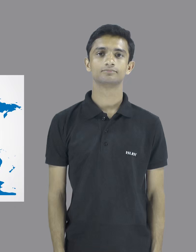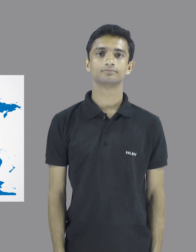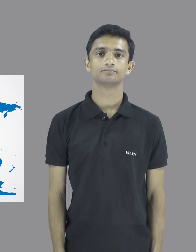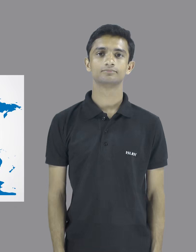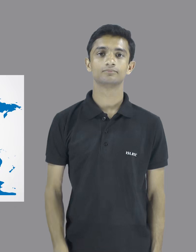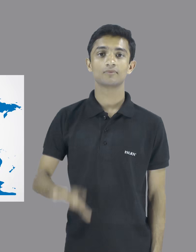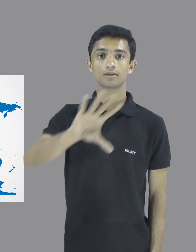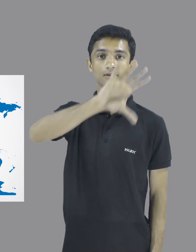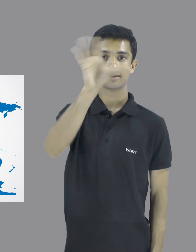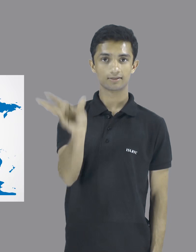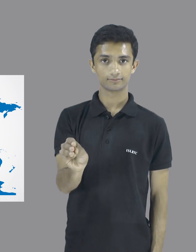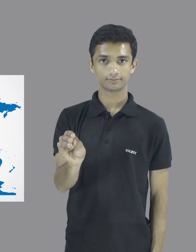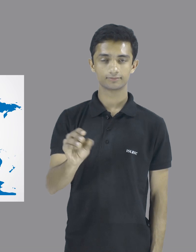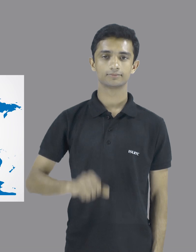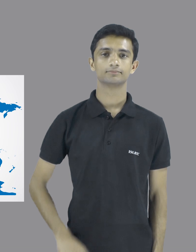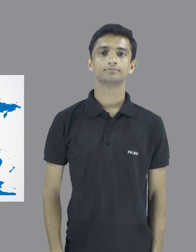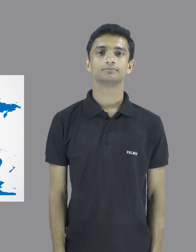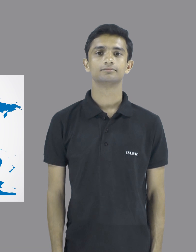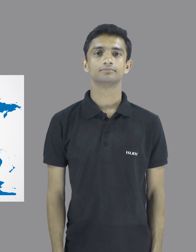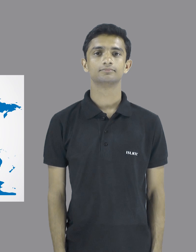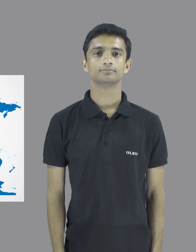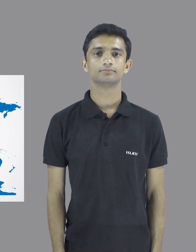Africa